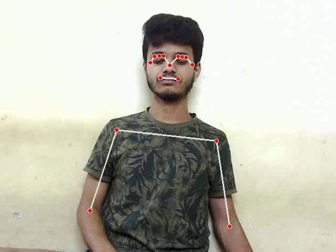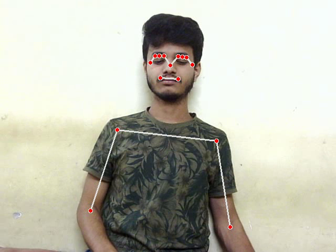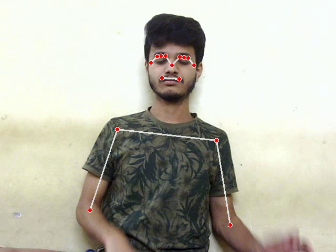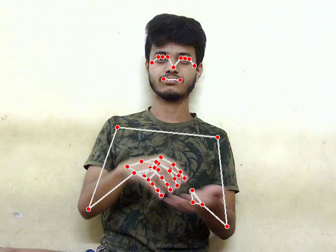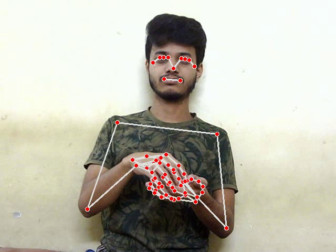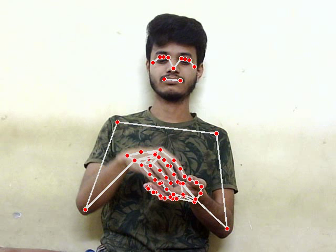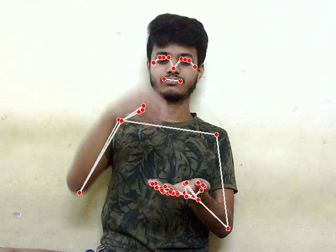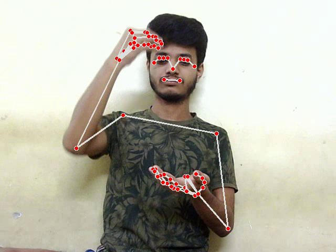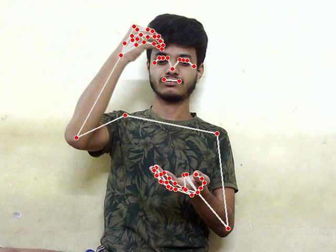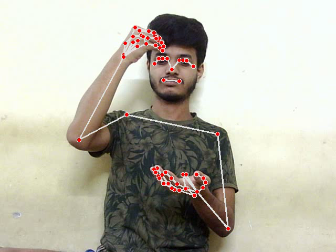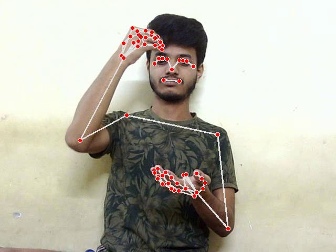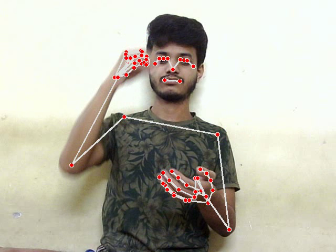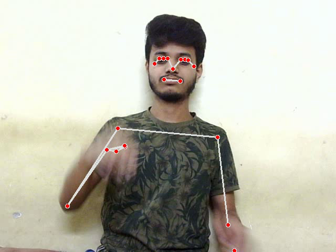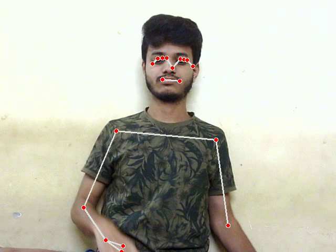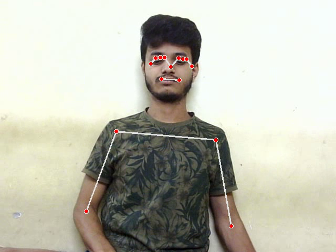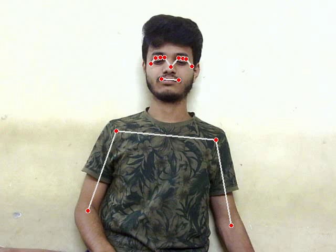learn